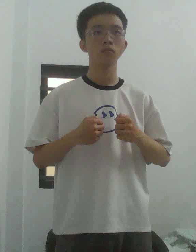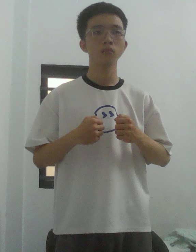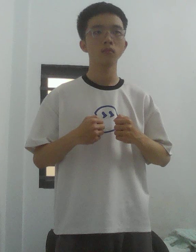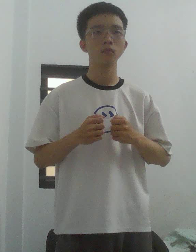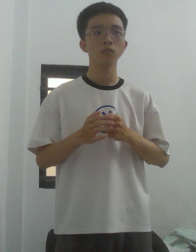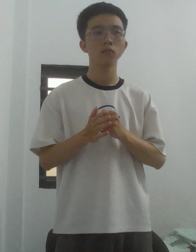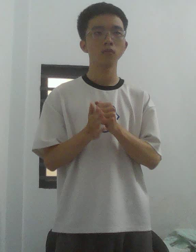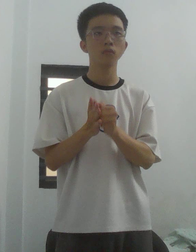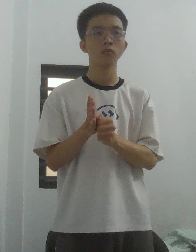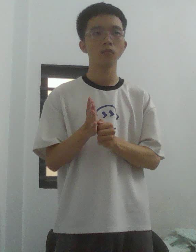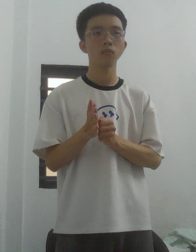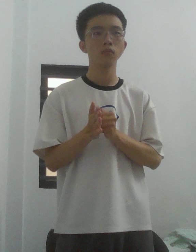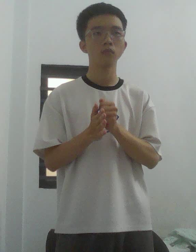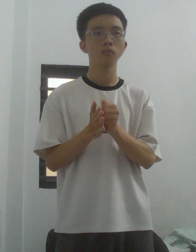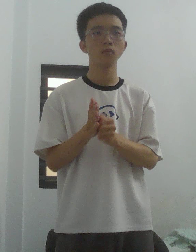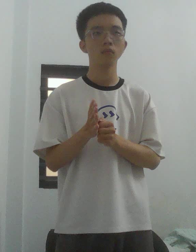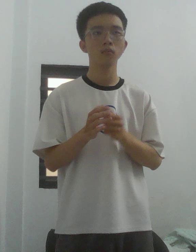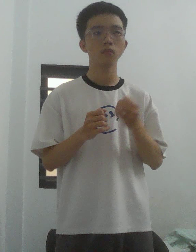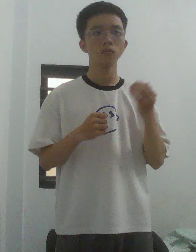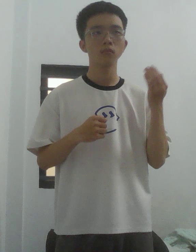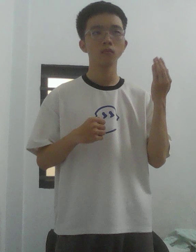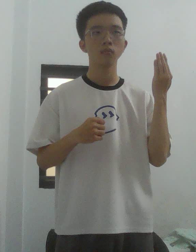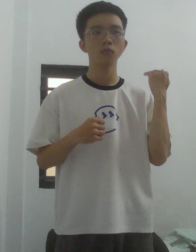thang truoc